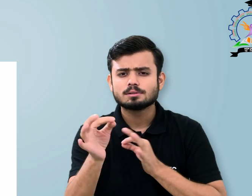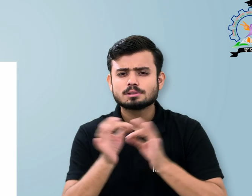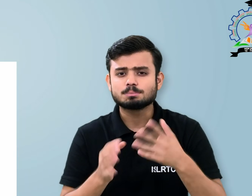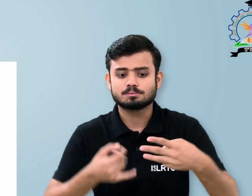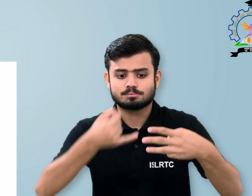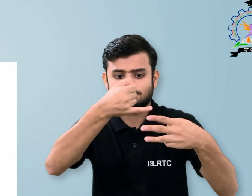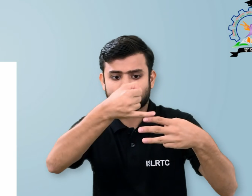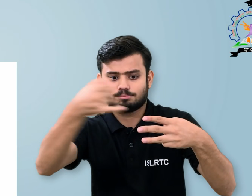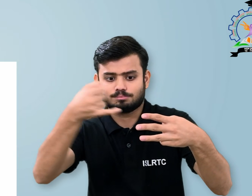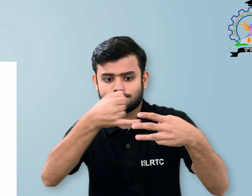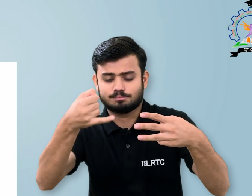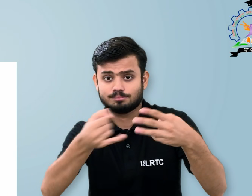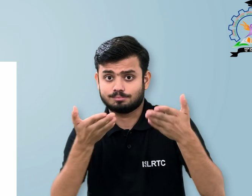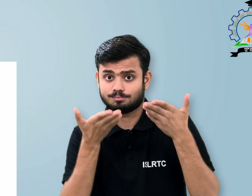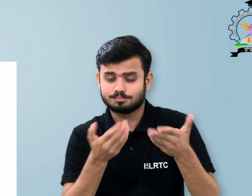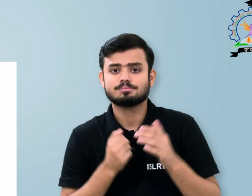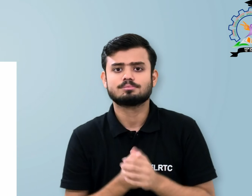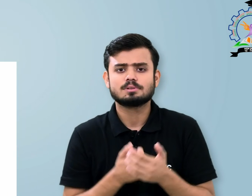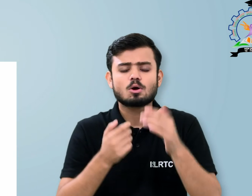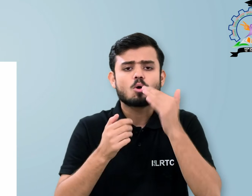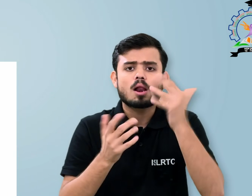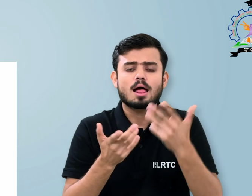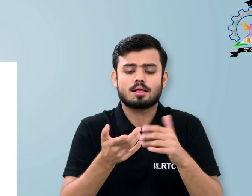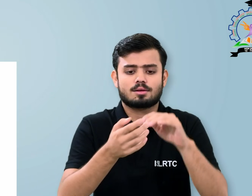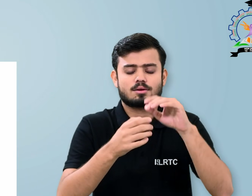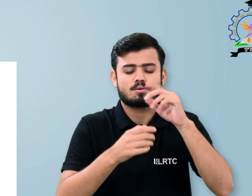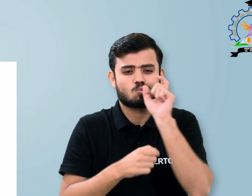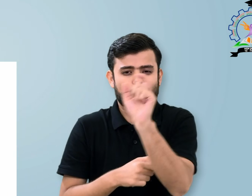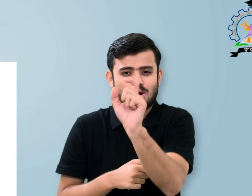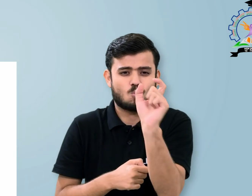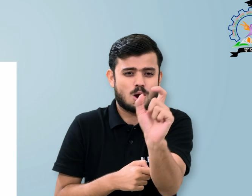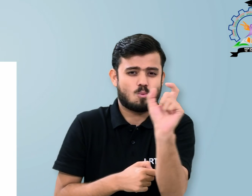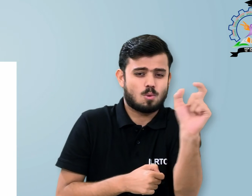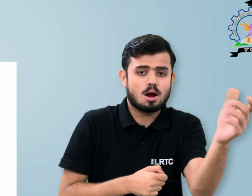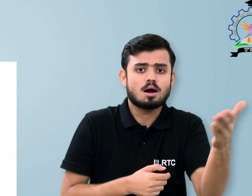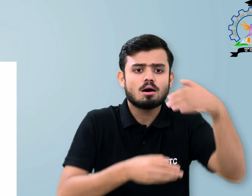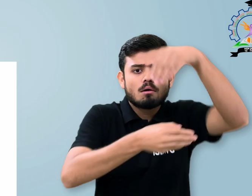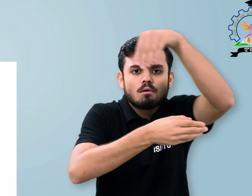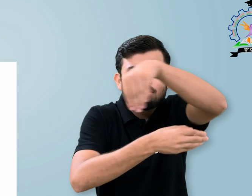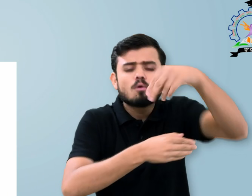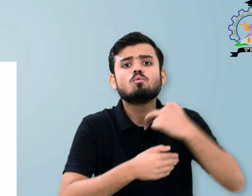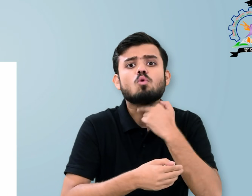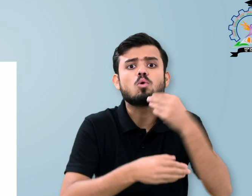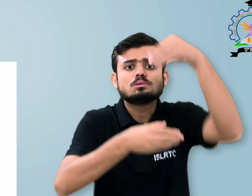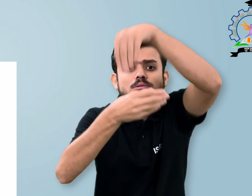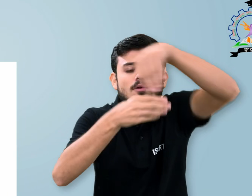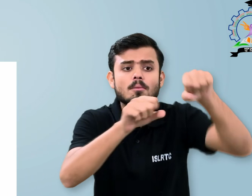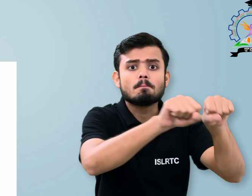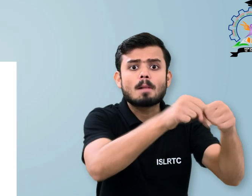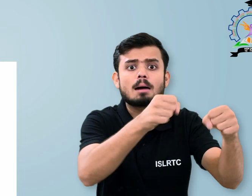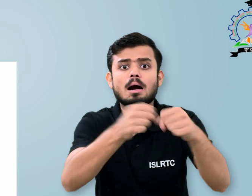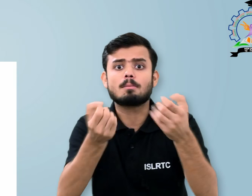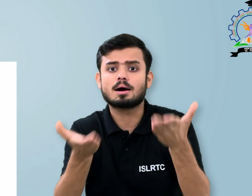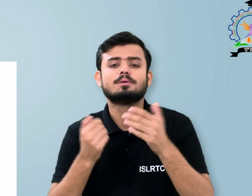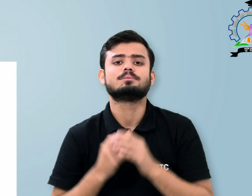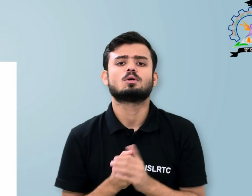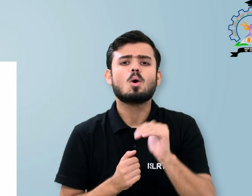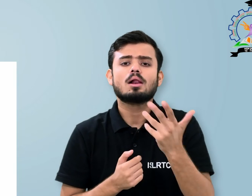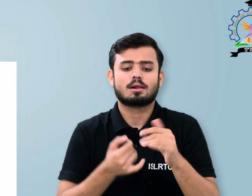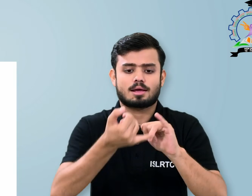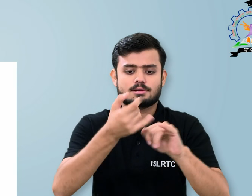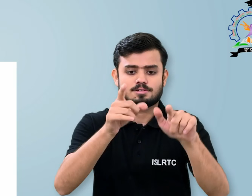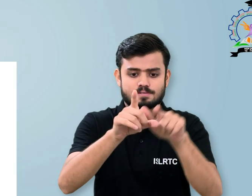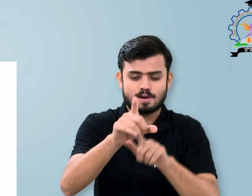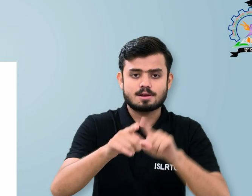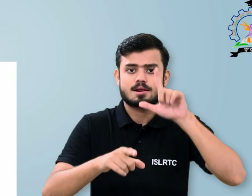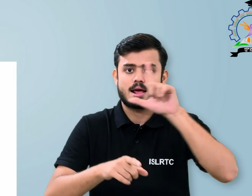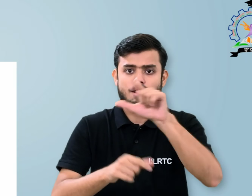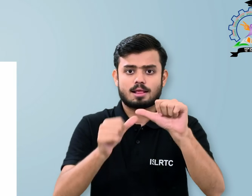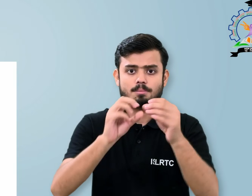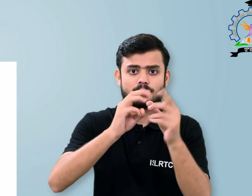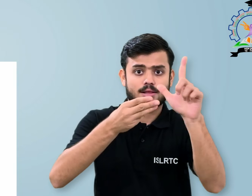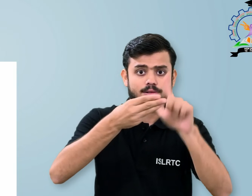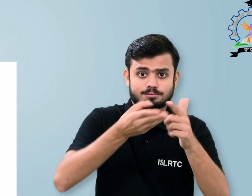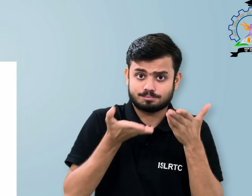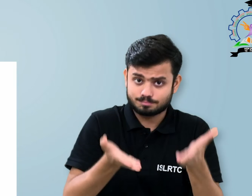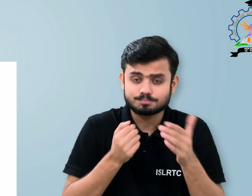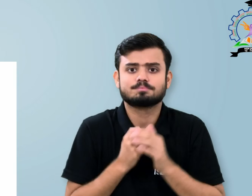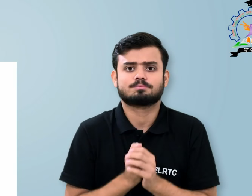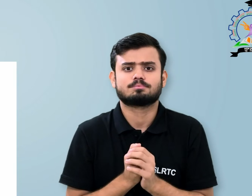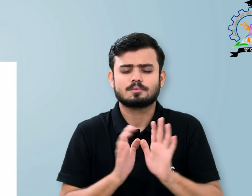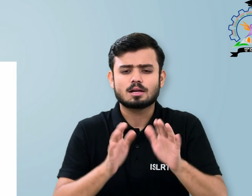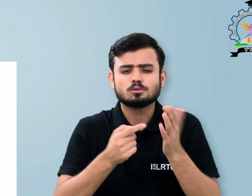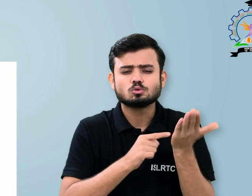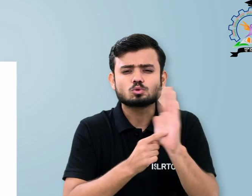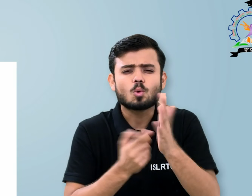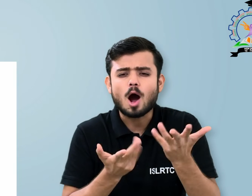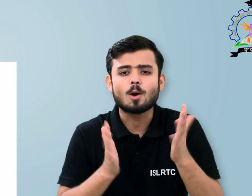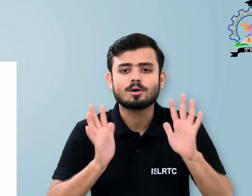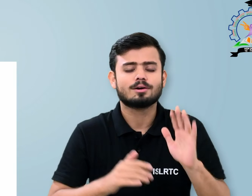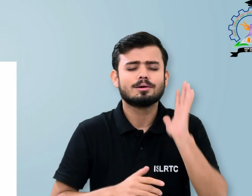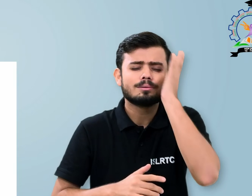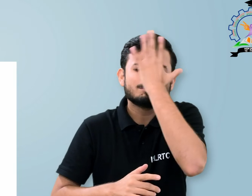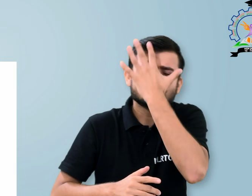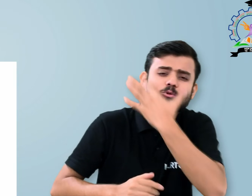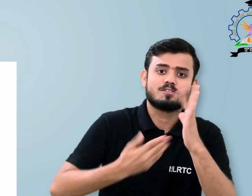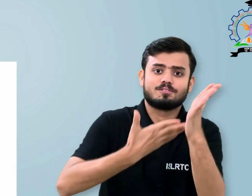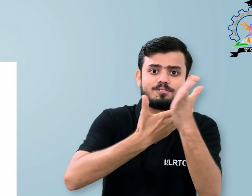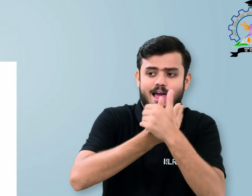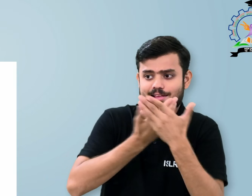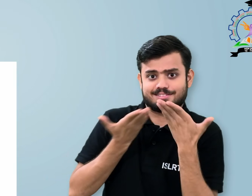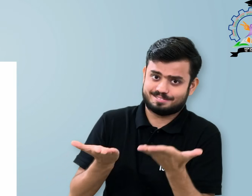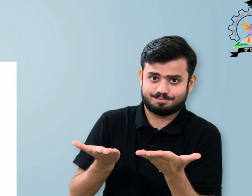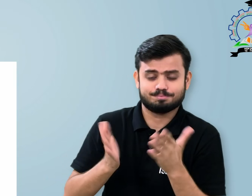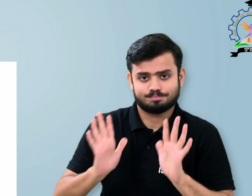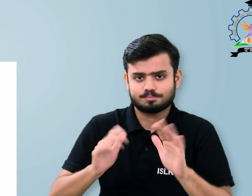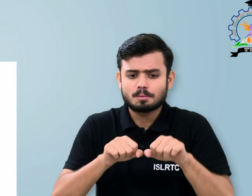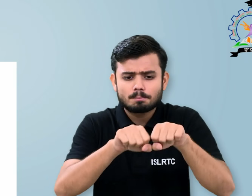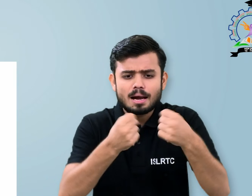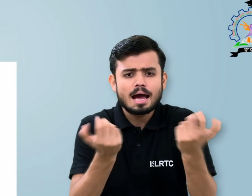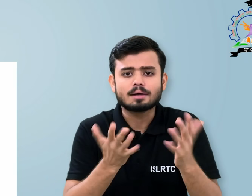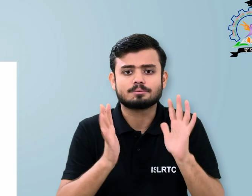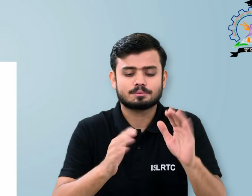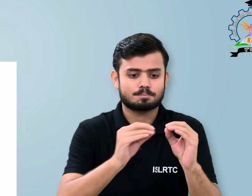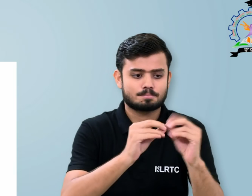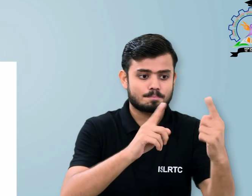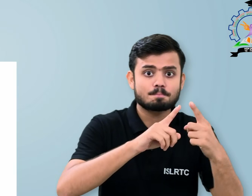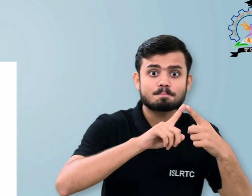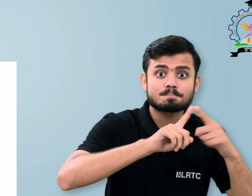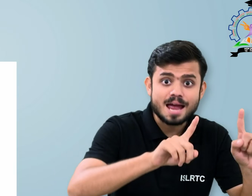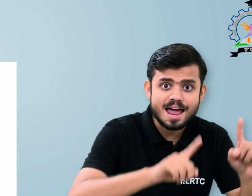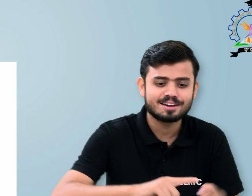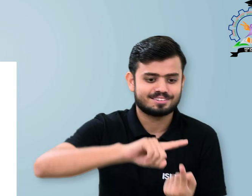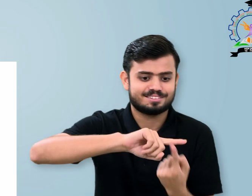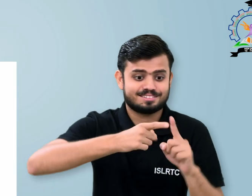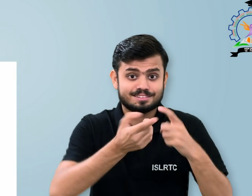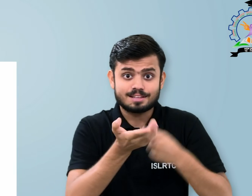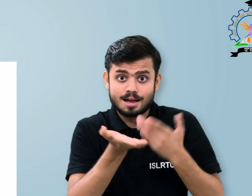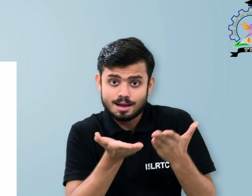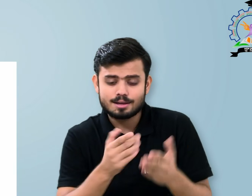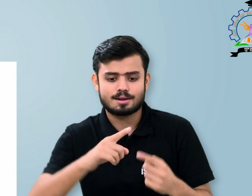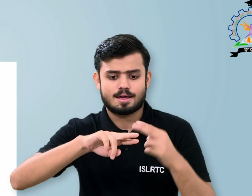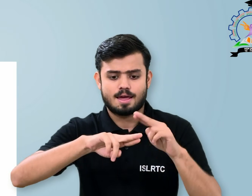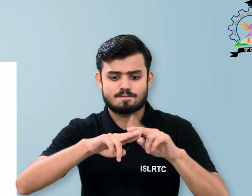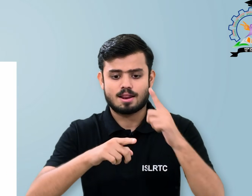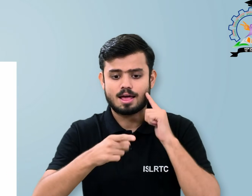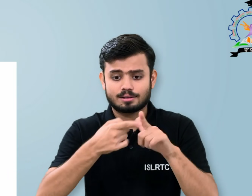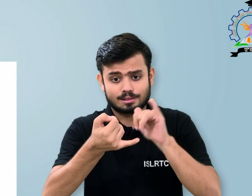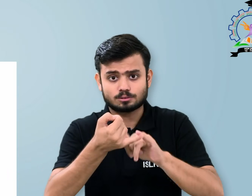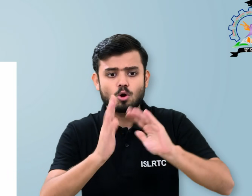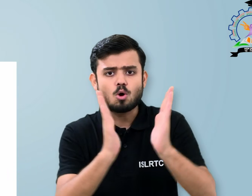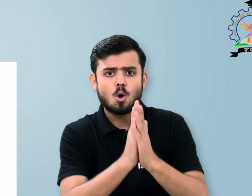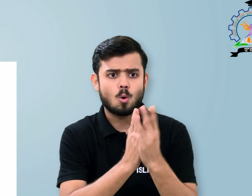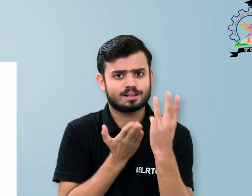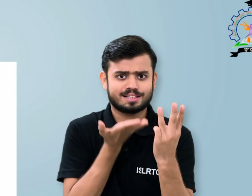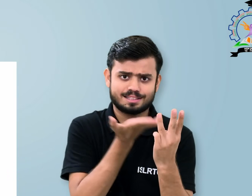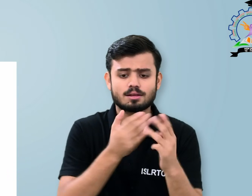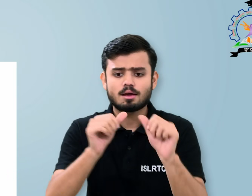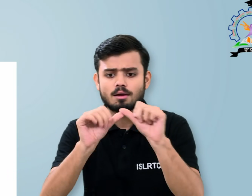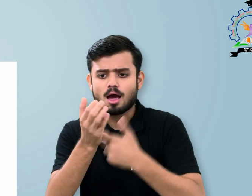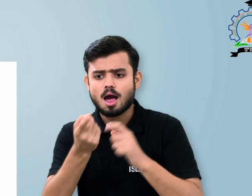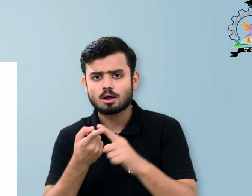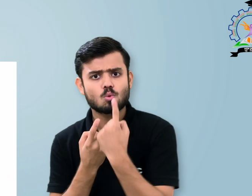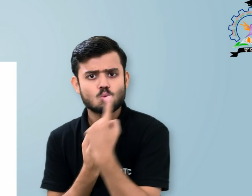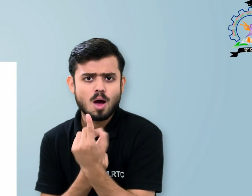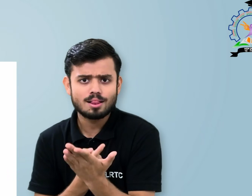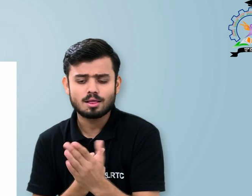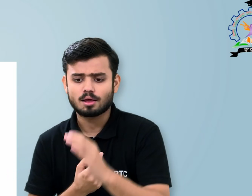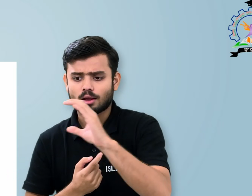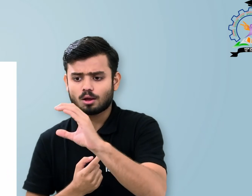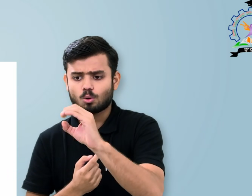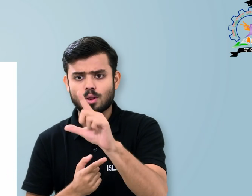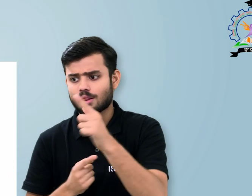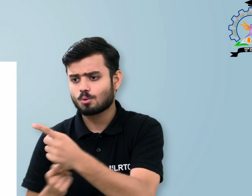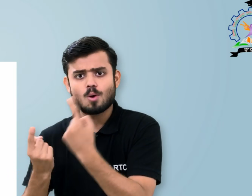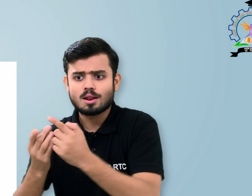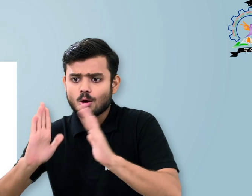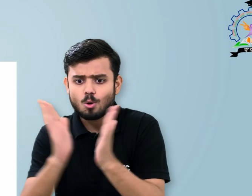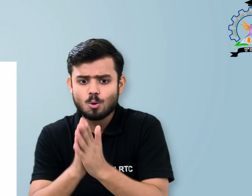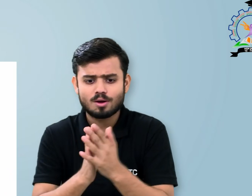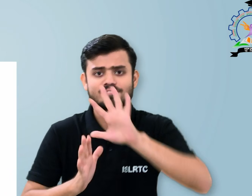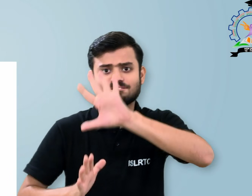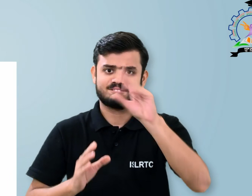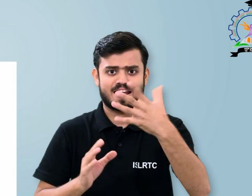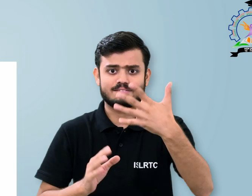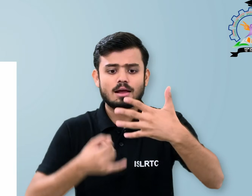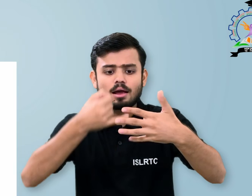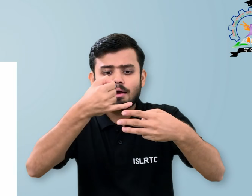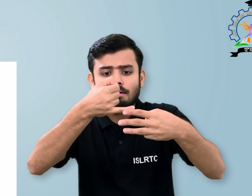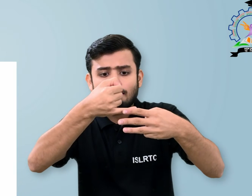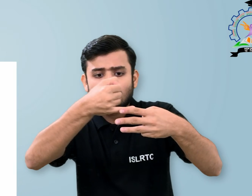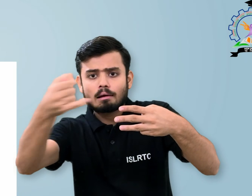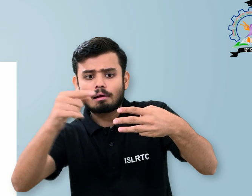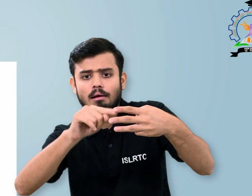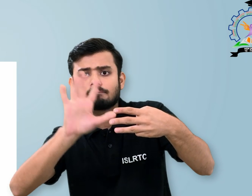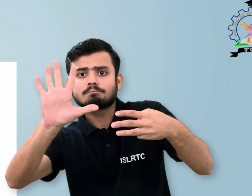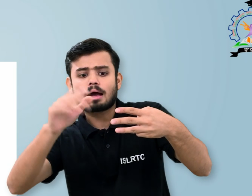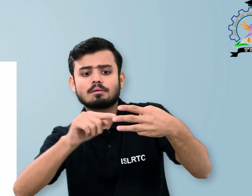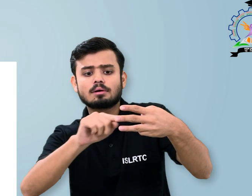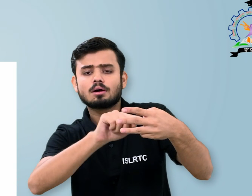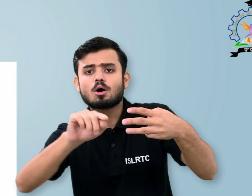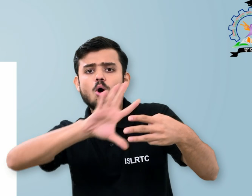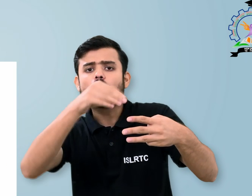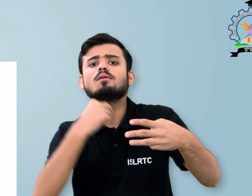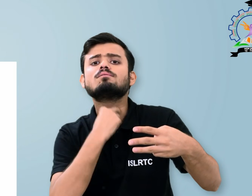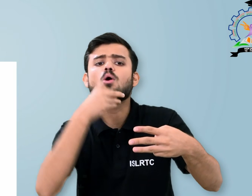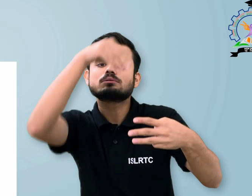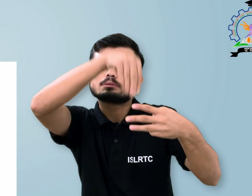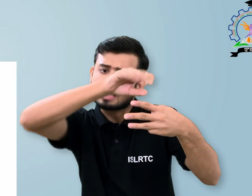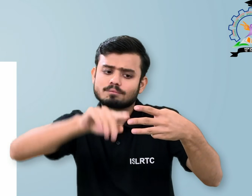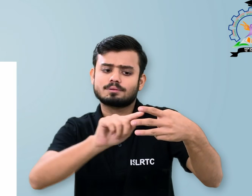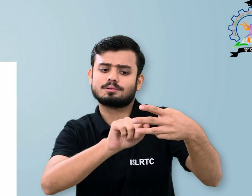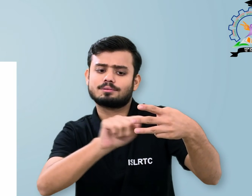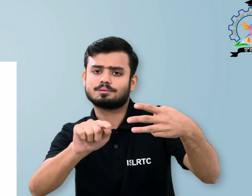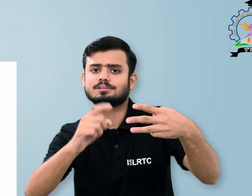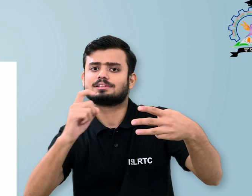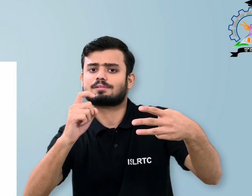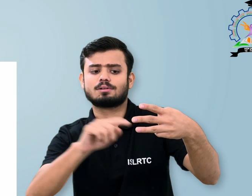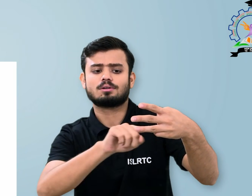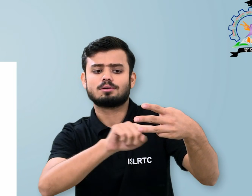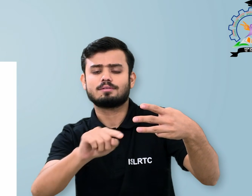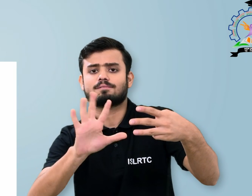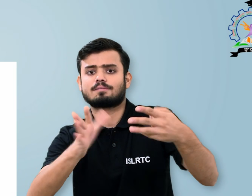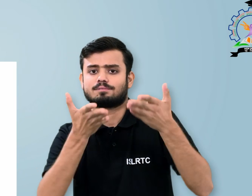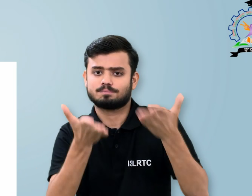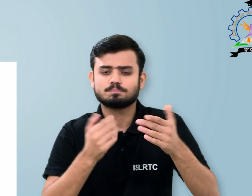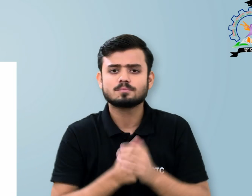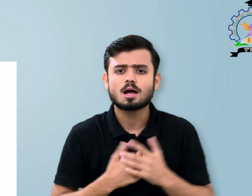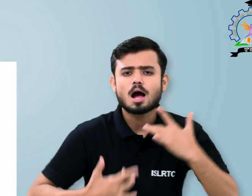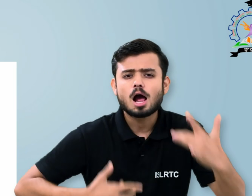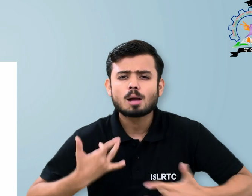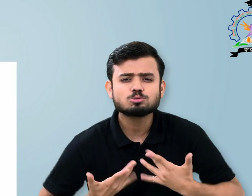Each line follows the syllable pattern of 5-7-5 which means the first line has five syllables, the second has seven and the third has five syllables.